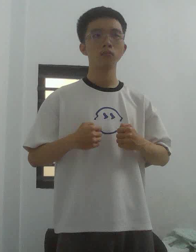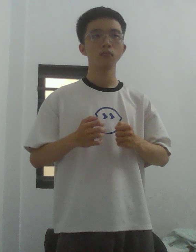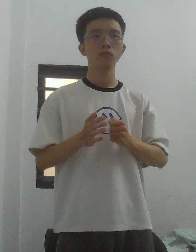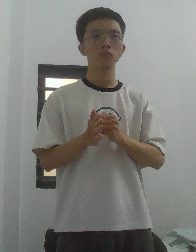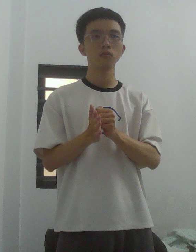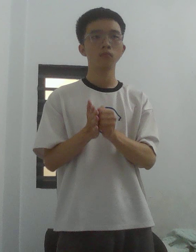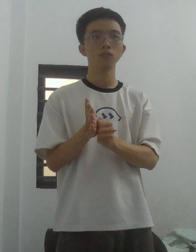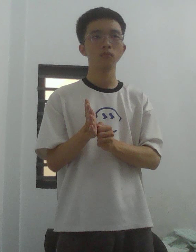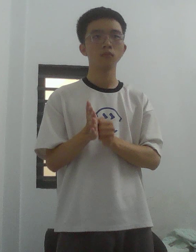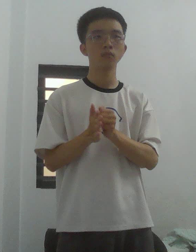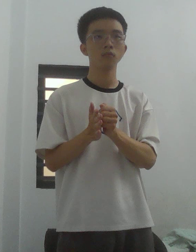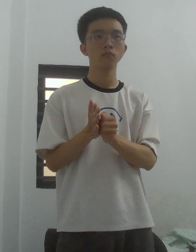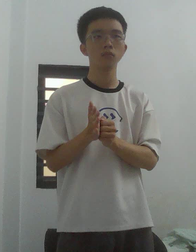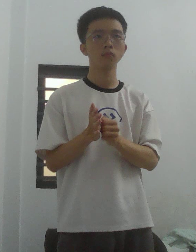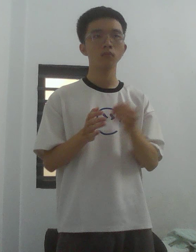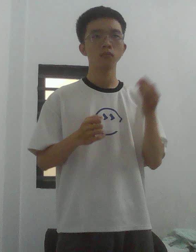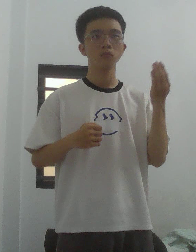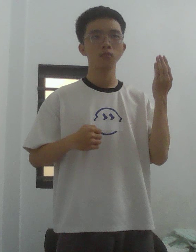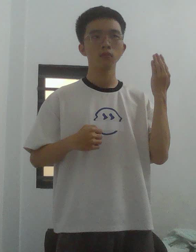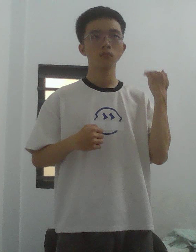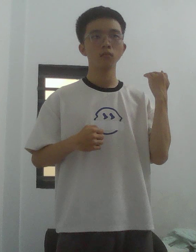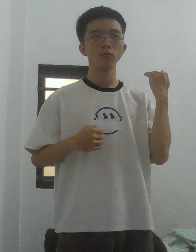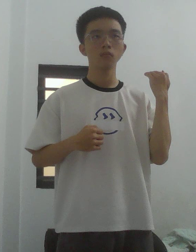thang truoc